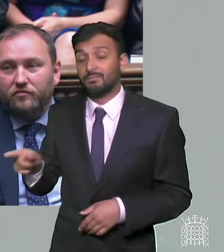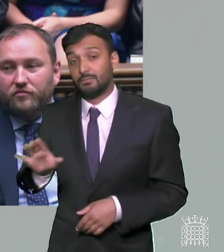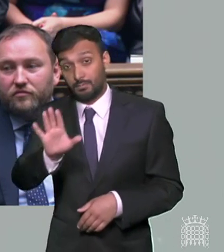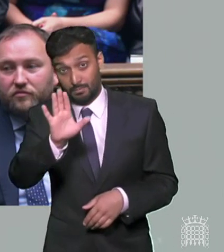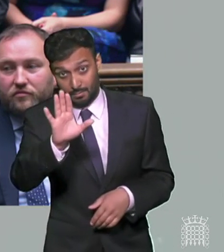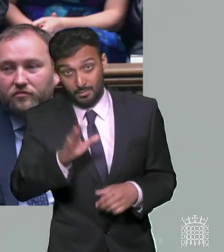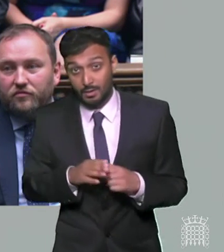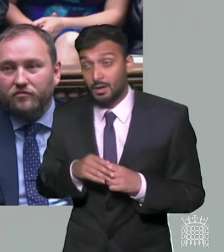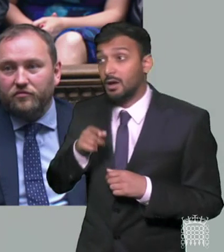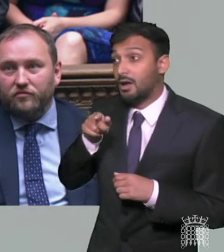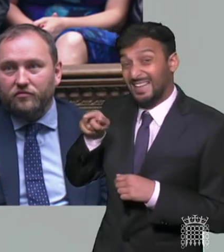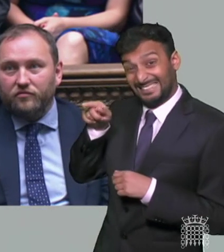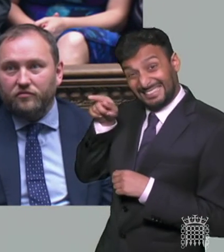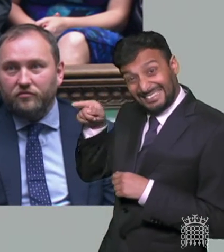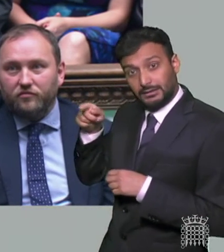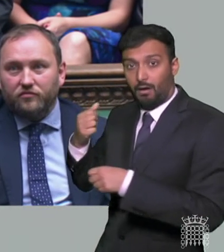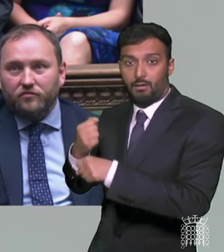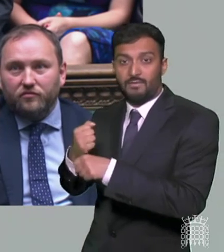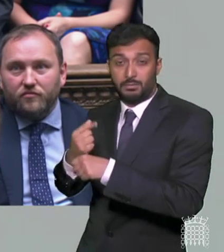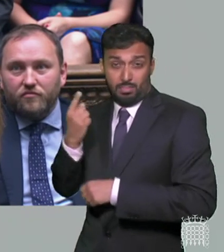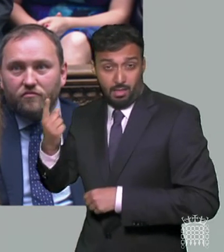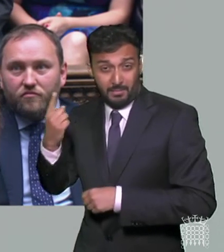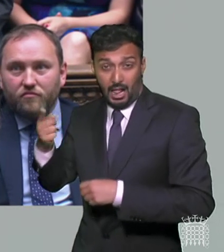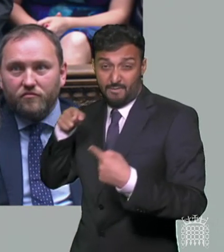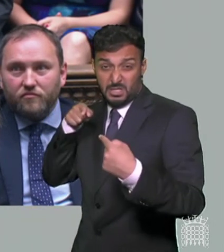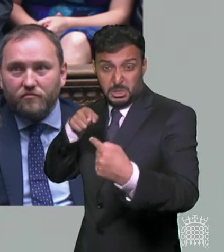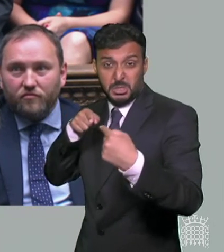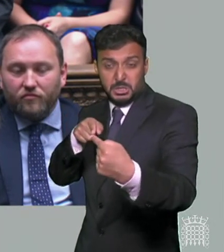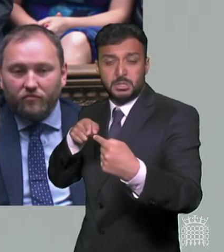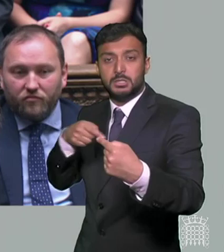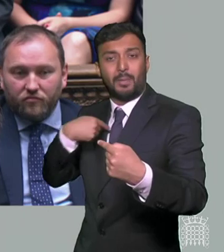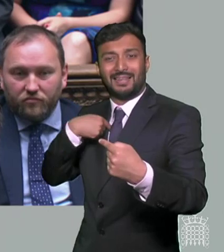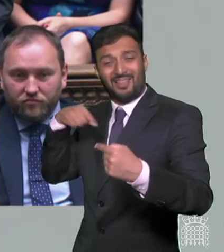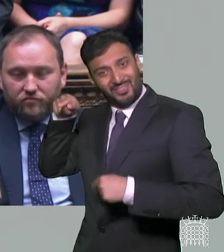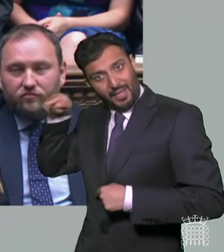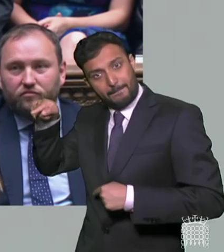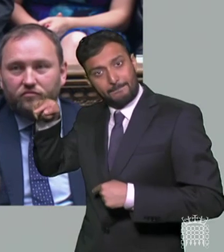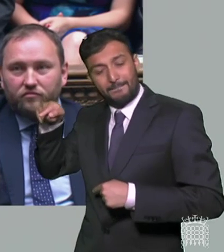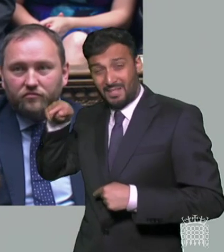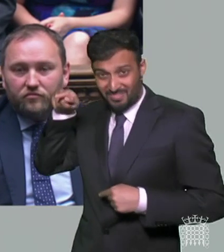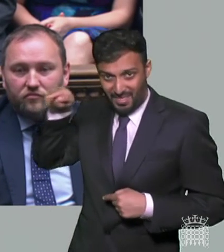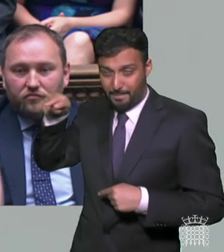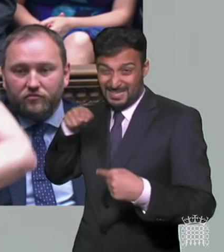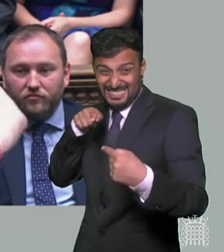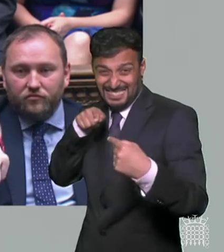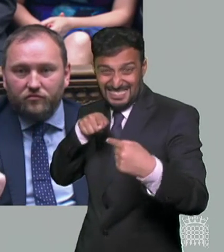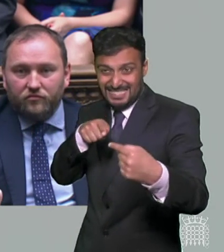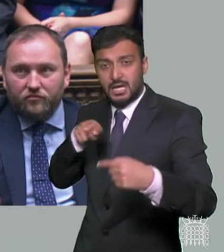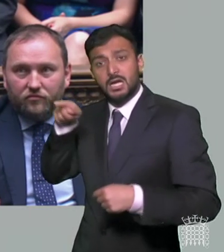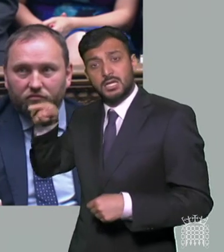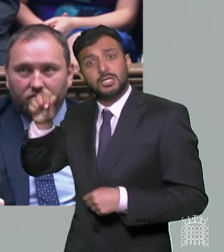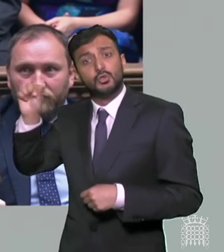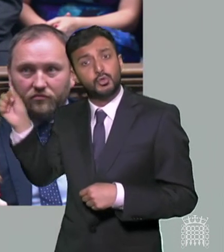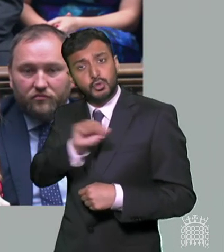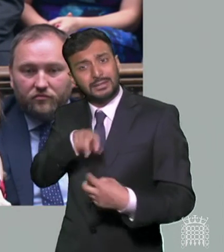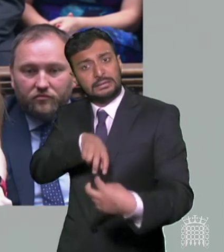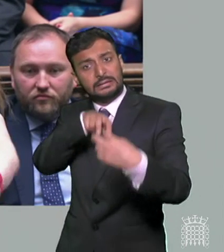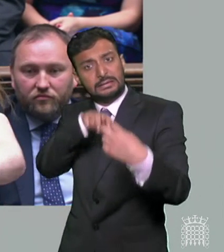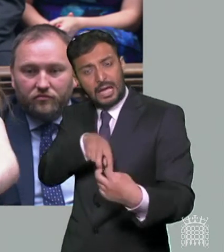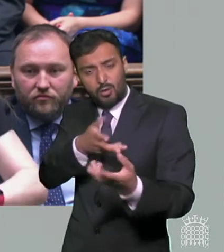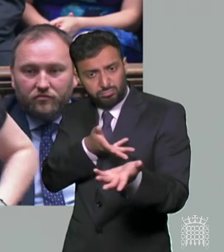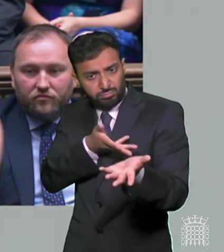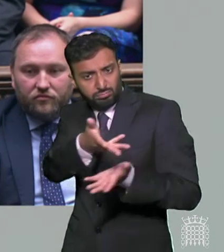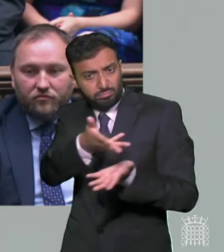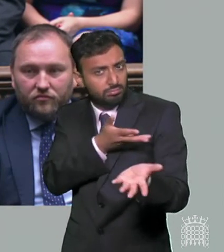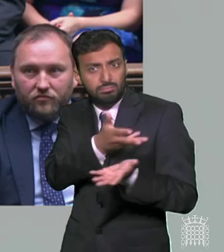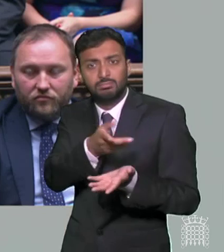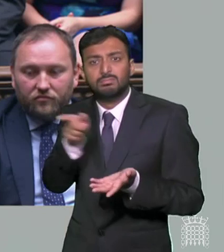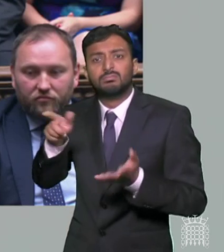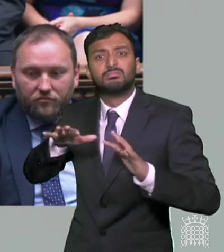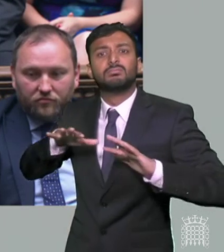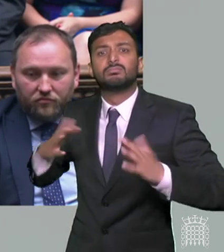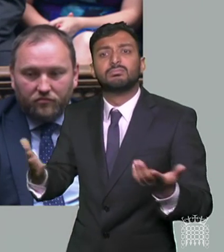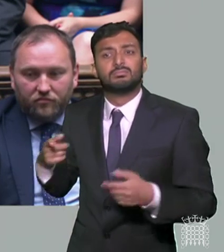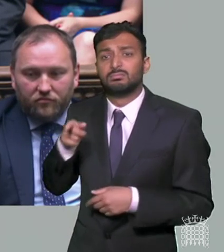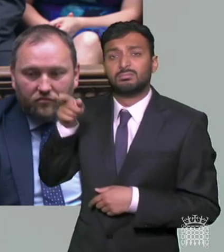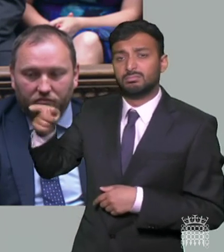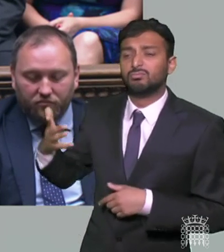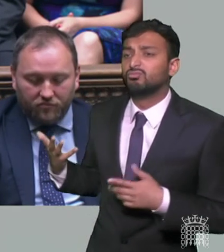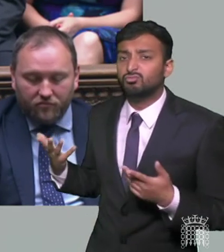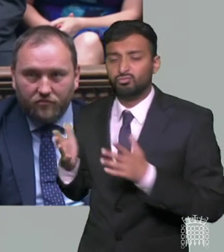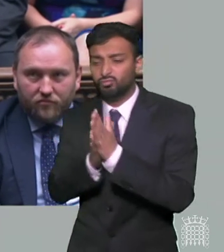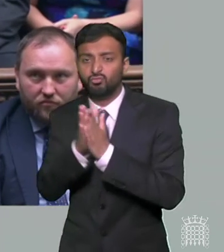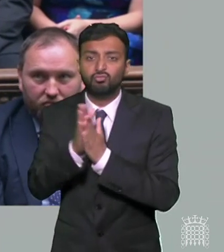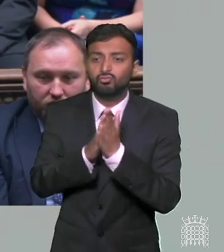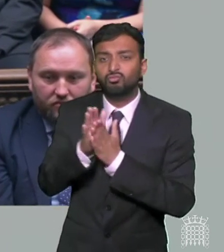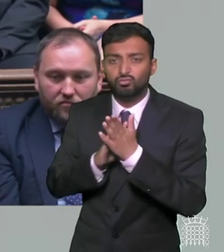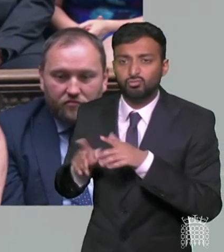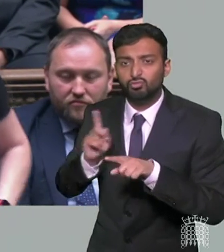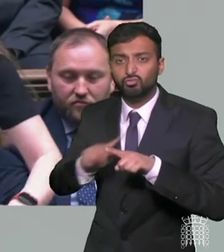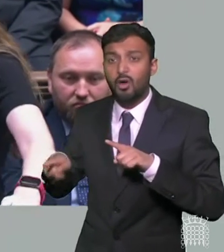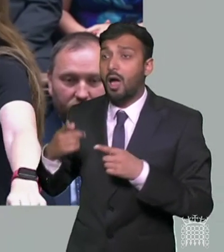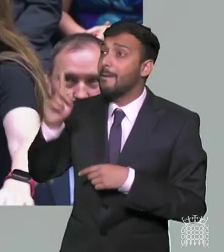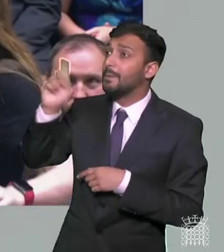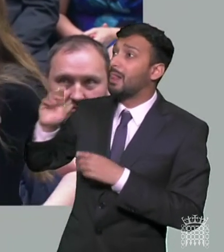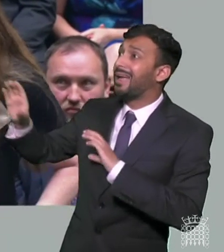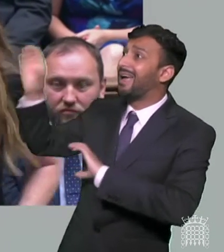It is this Government who are acting in a militant way. While they should have been at the negotiating table, they were at the banqueting table getting hundreds of thousands squeezed out of their donors, instead of dealing with the crisis.